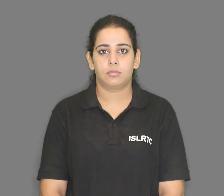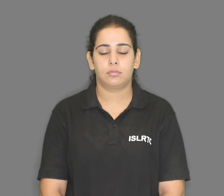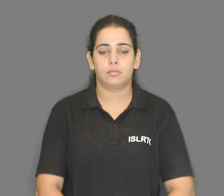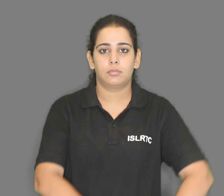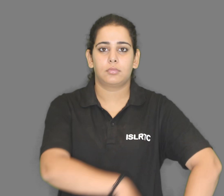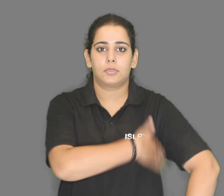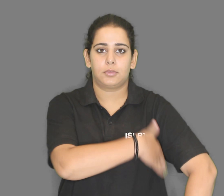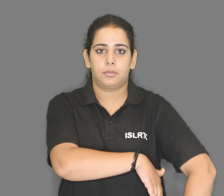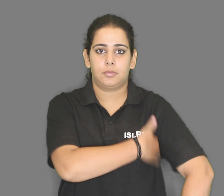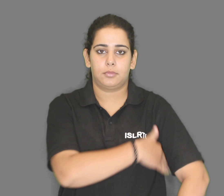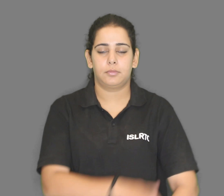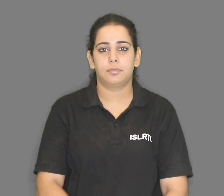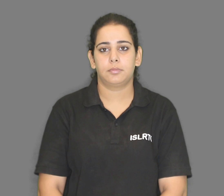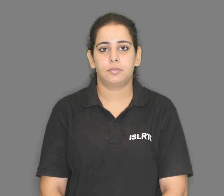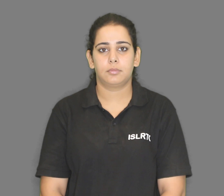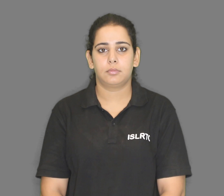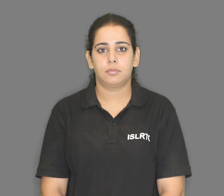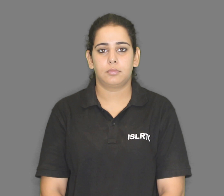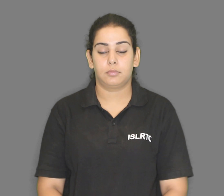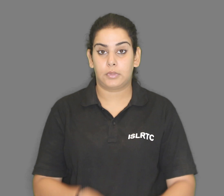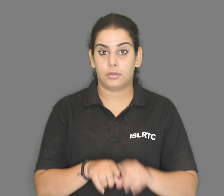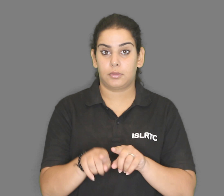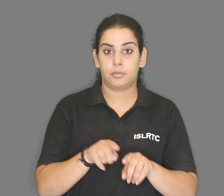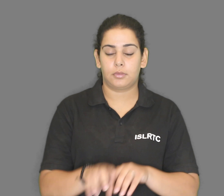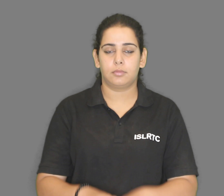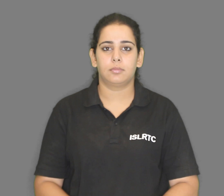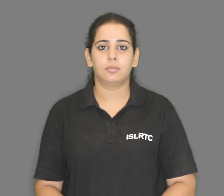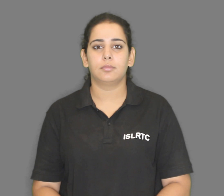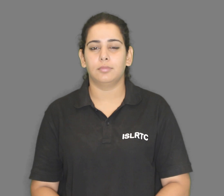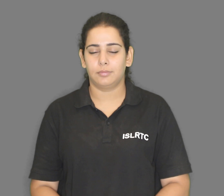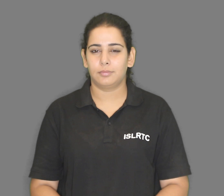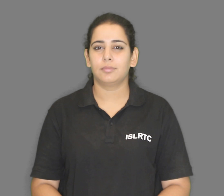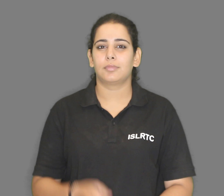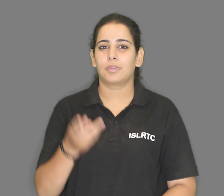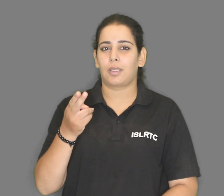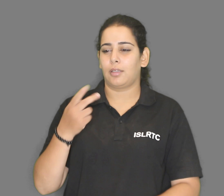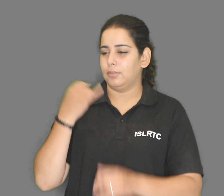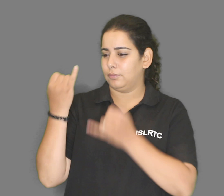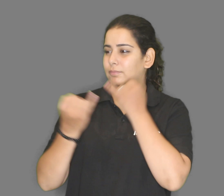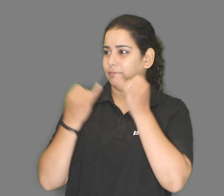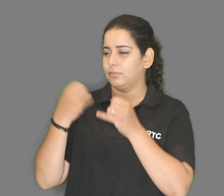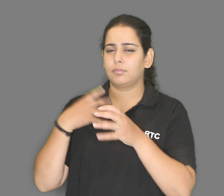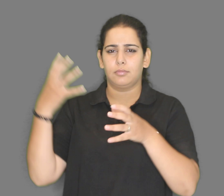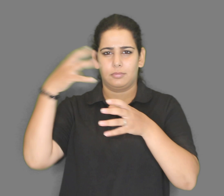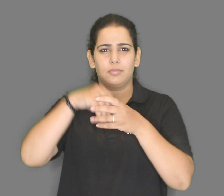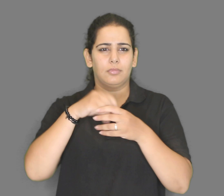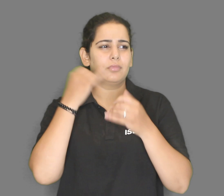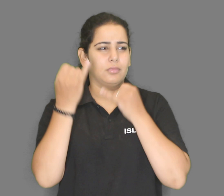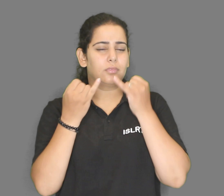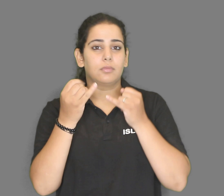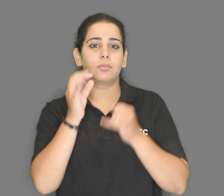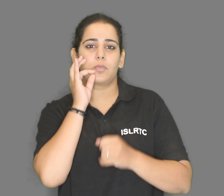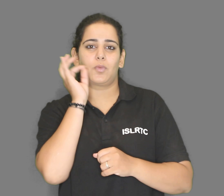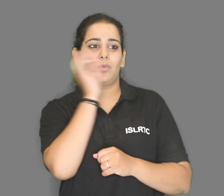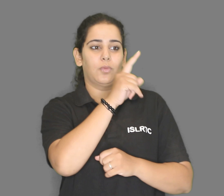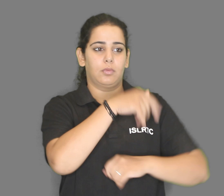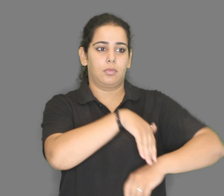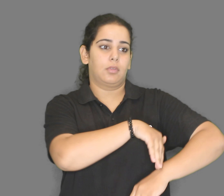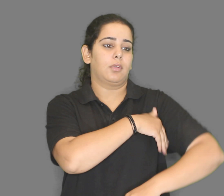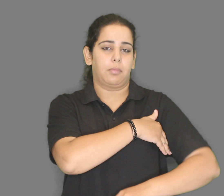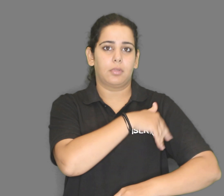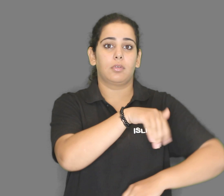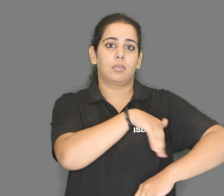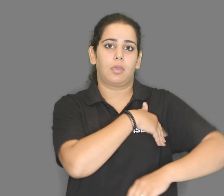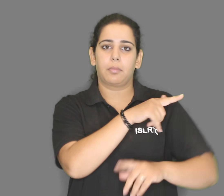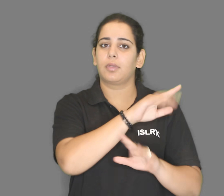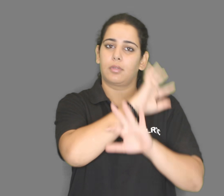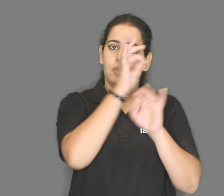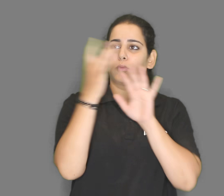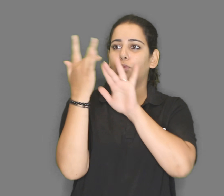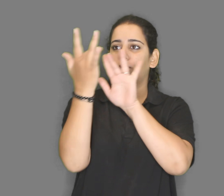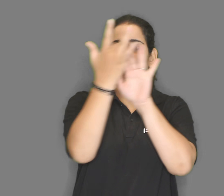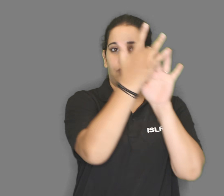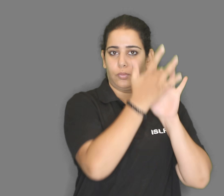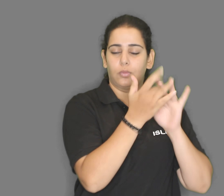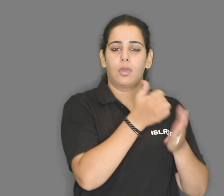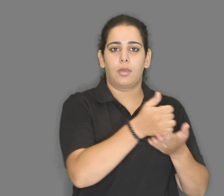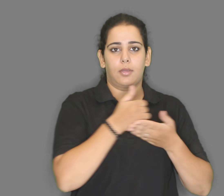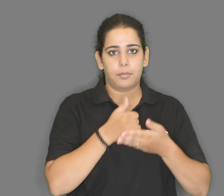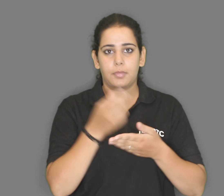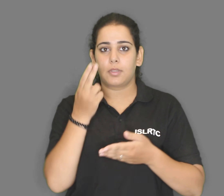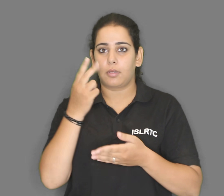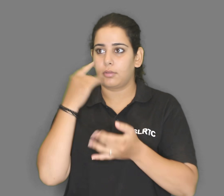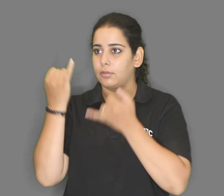Agencies A business or organization providing a particular service on behalf of another business, person, or group